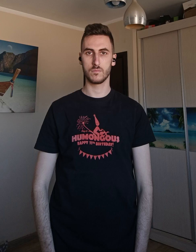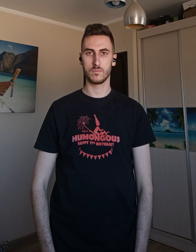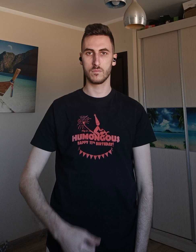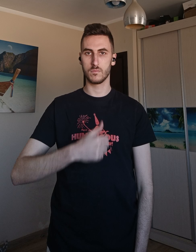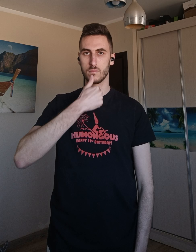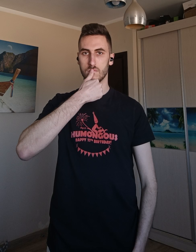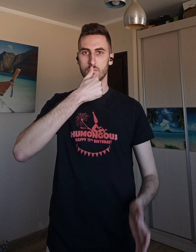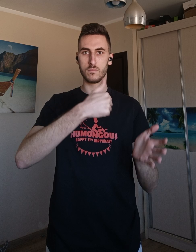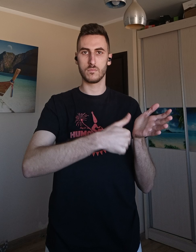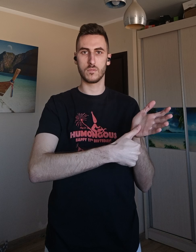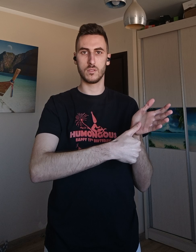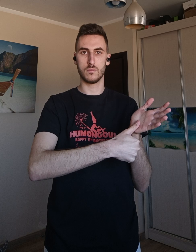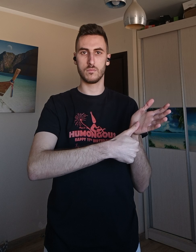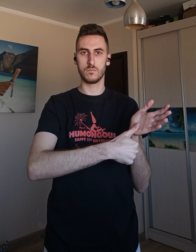בנק